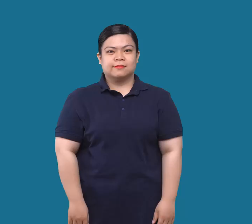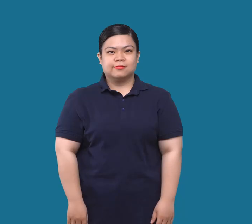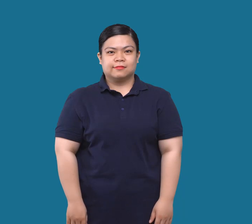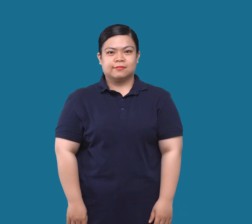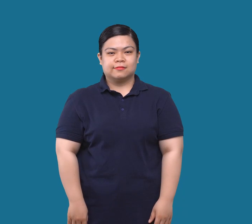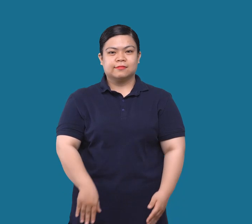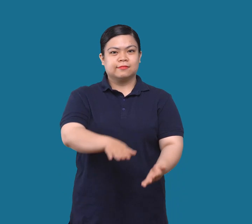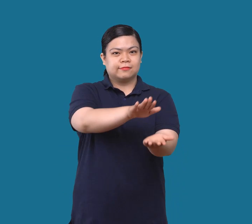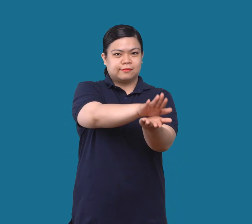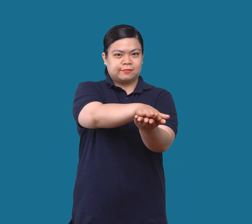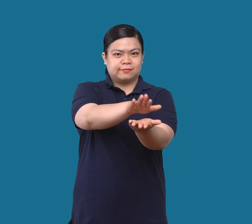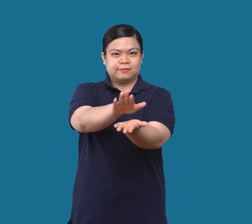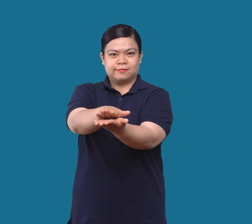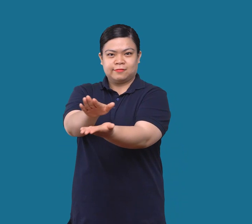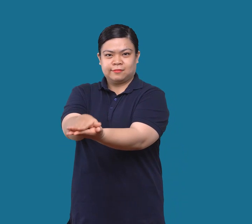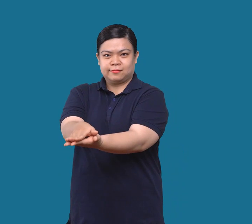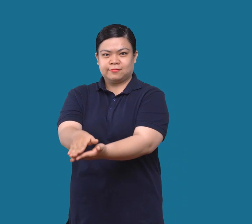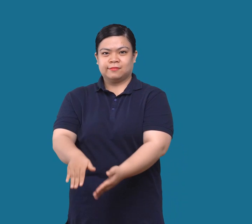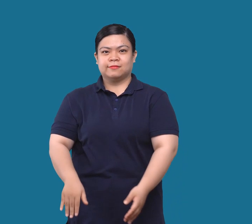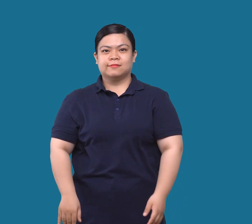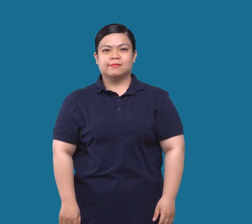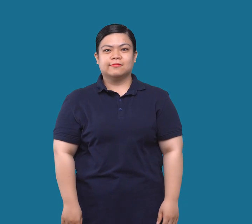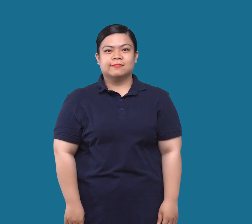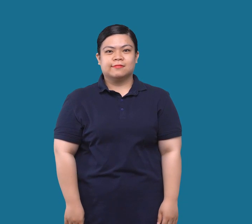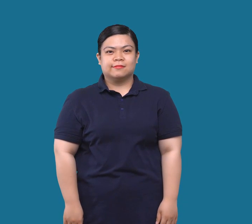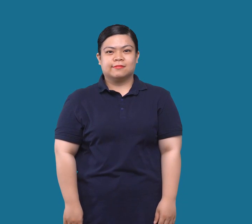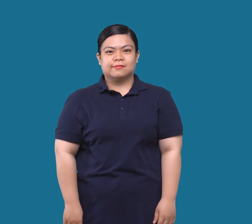Quảng Trị